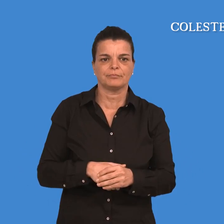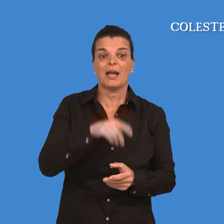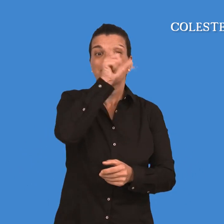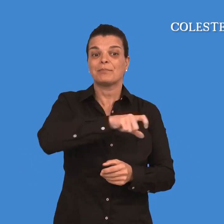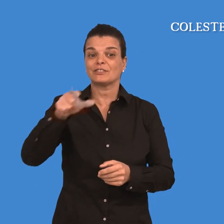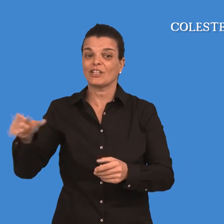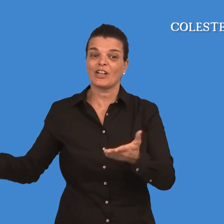persona